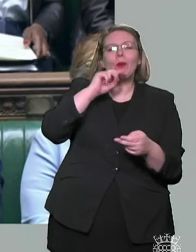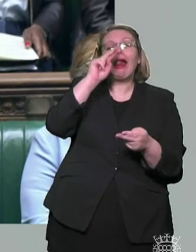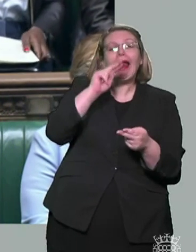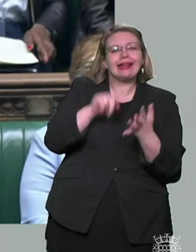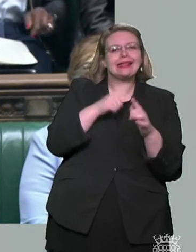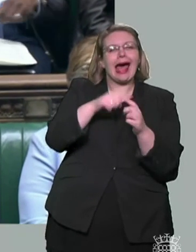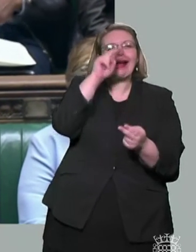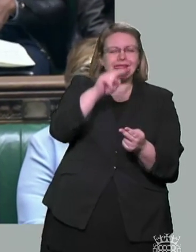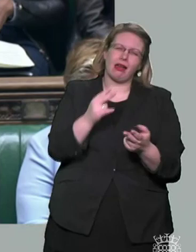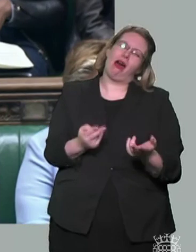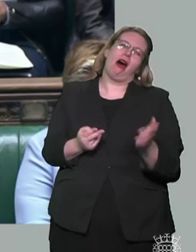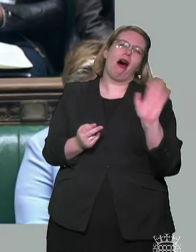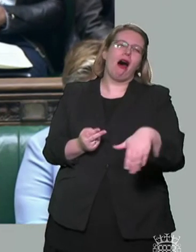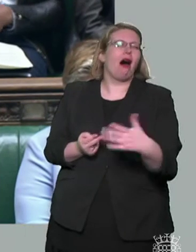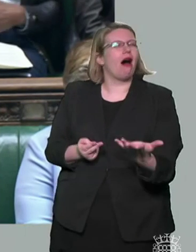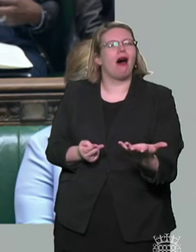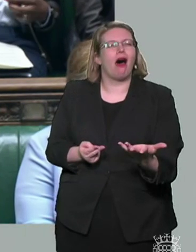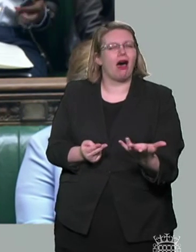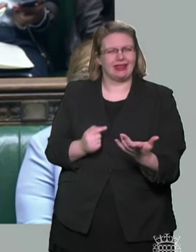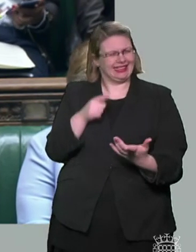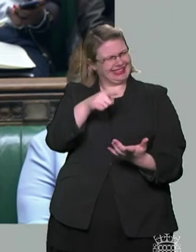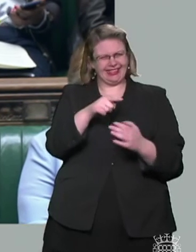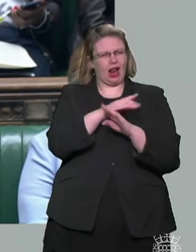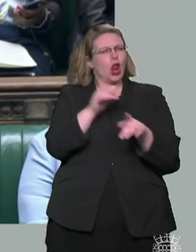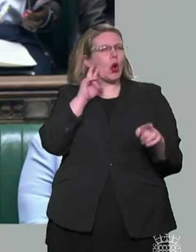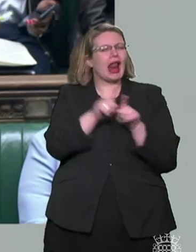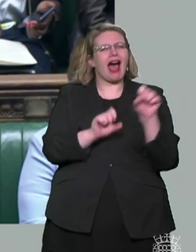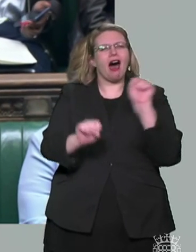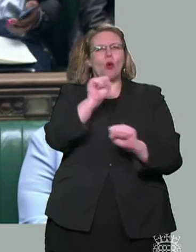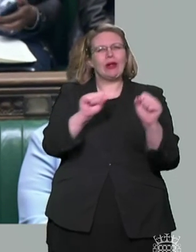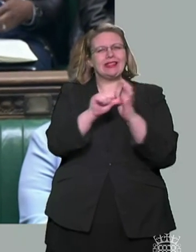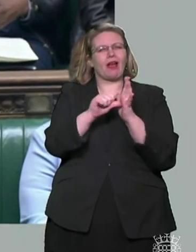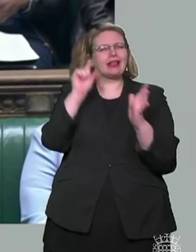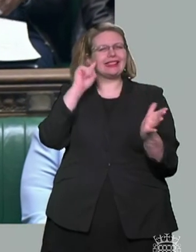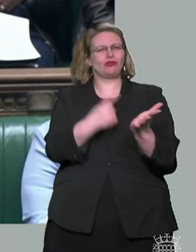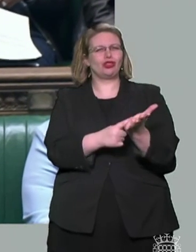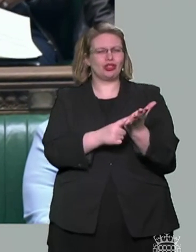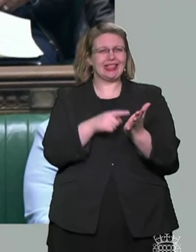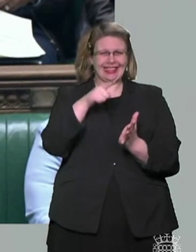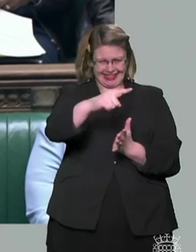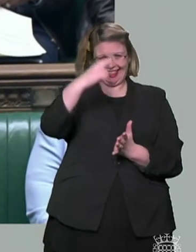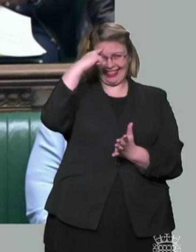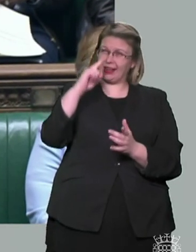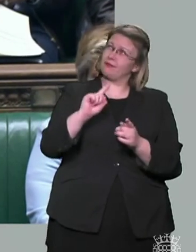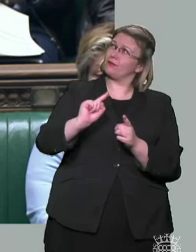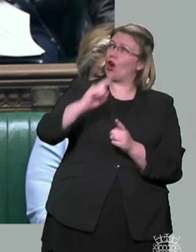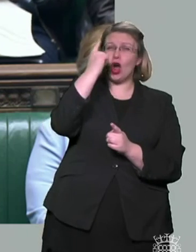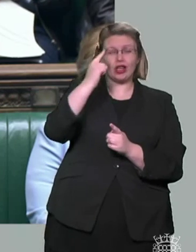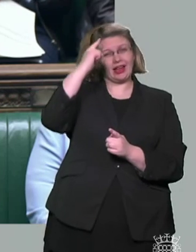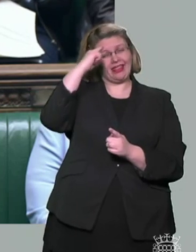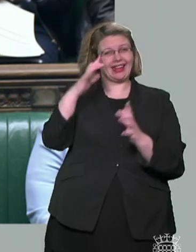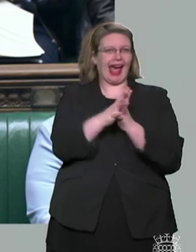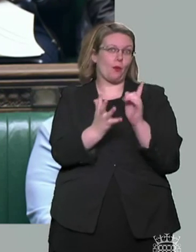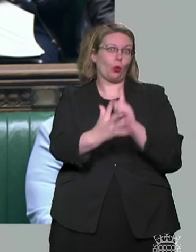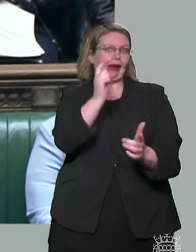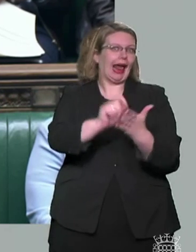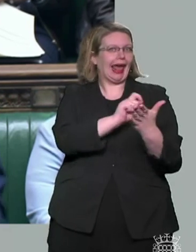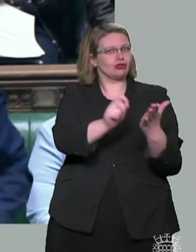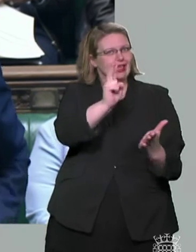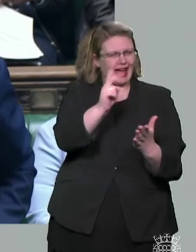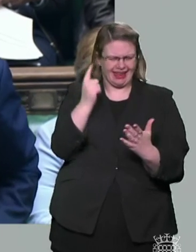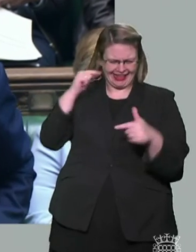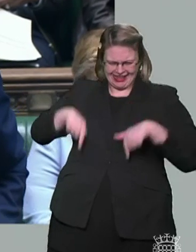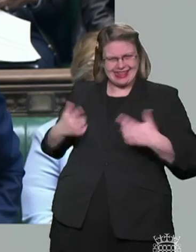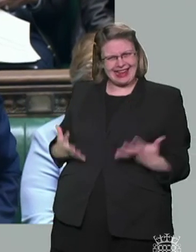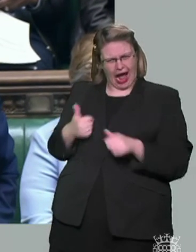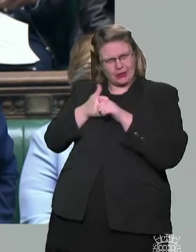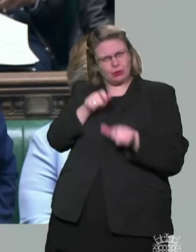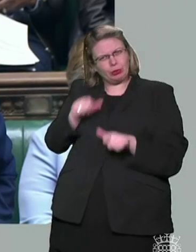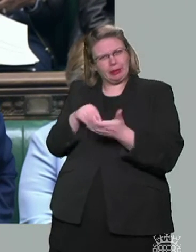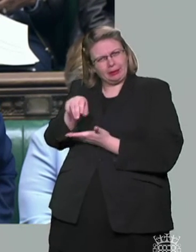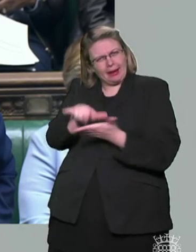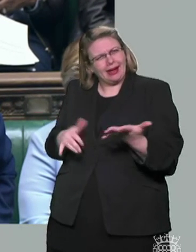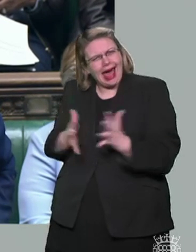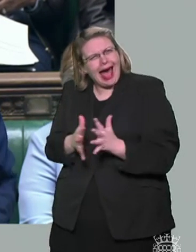That is not taking difficult decisions; that is putting the Tory re-election campaign over and above helping people pay their bills.